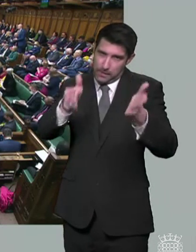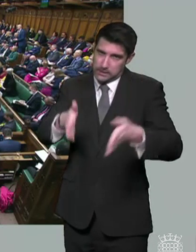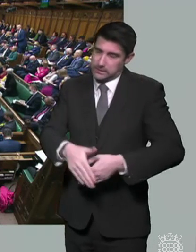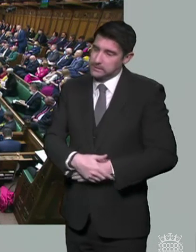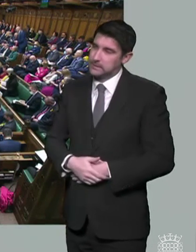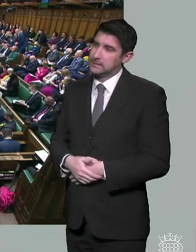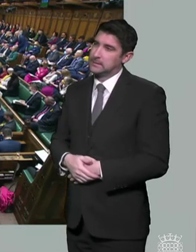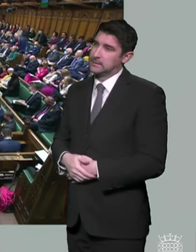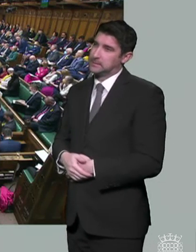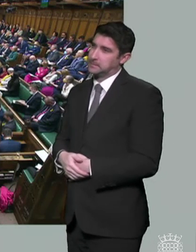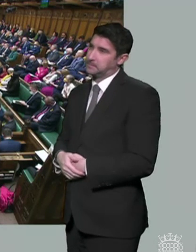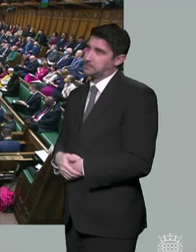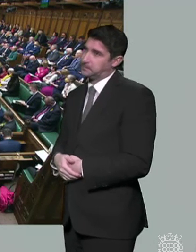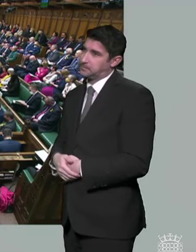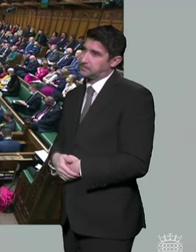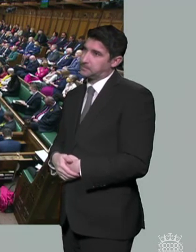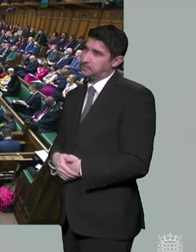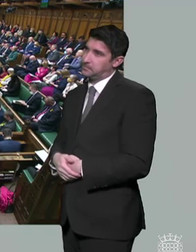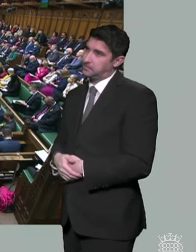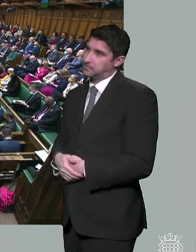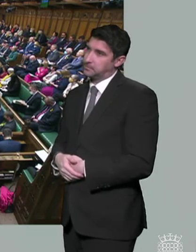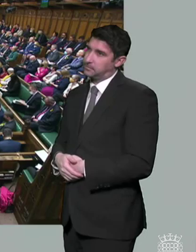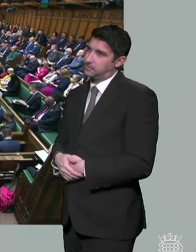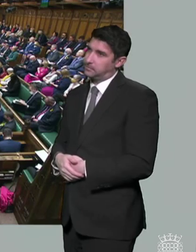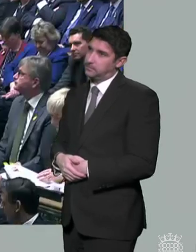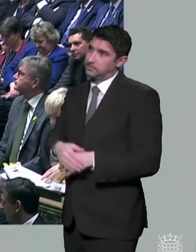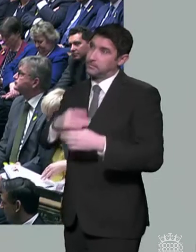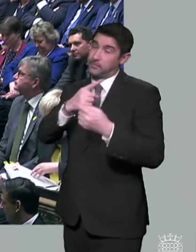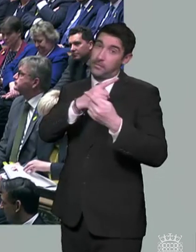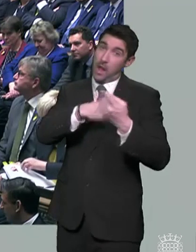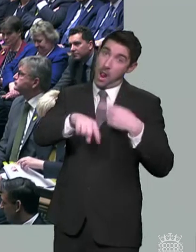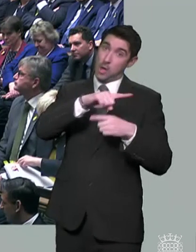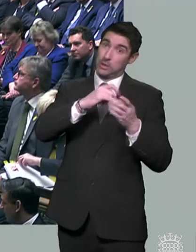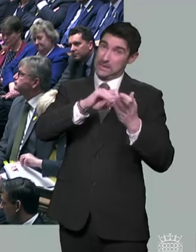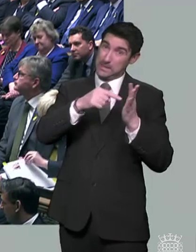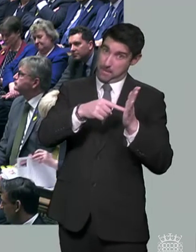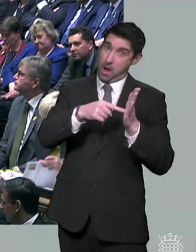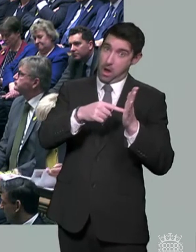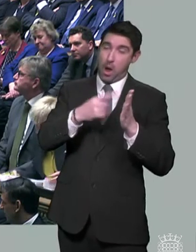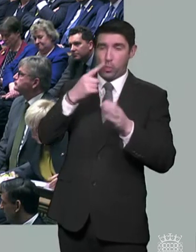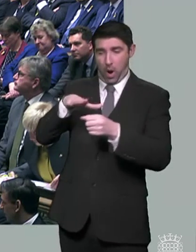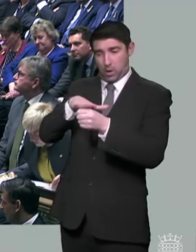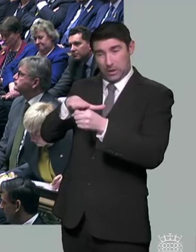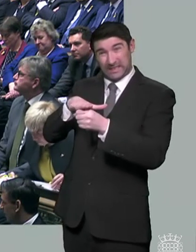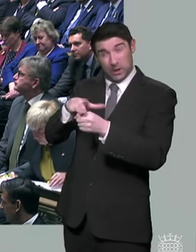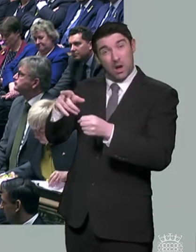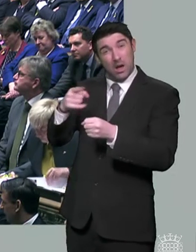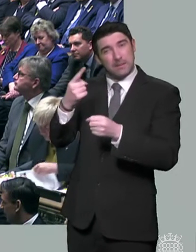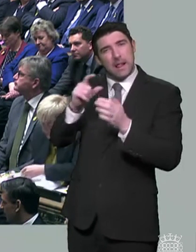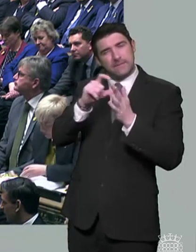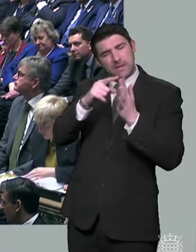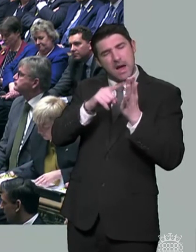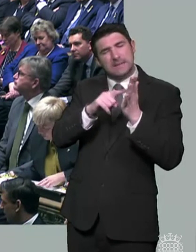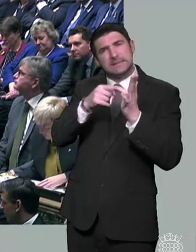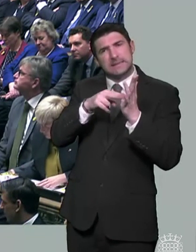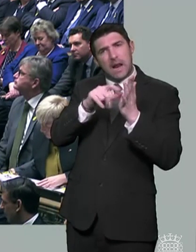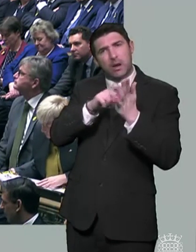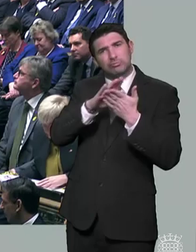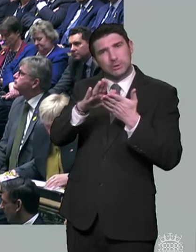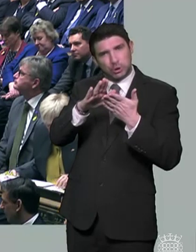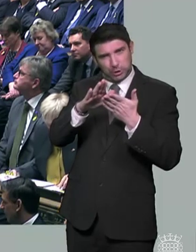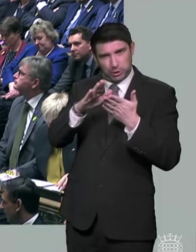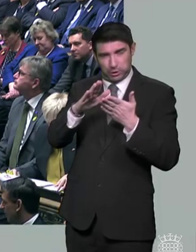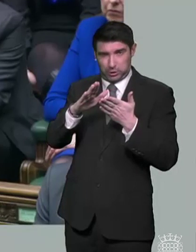Last September, my constituent Dylan Rich, who was a talented 17-year-old footballer, tragically collapsed and died during a youth FA cup game.